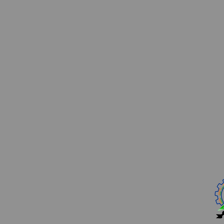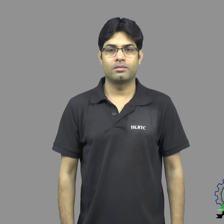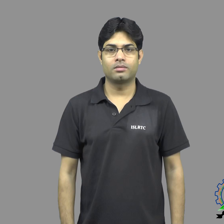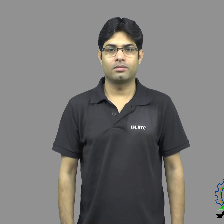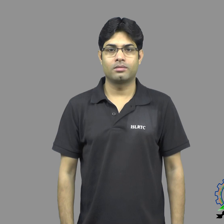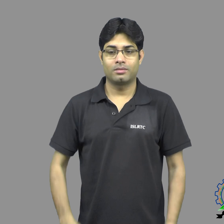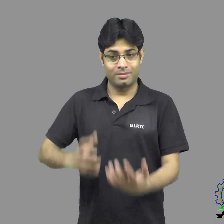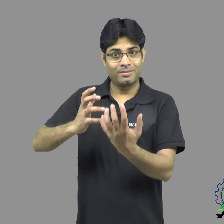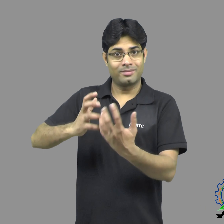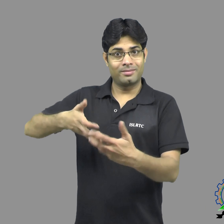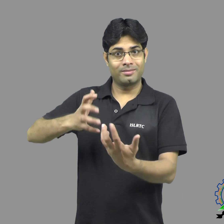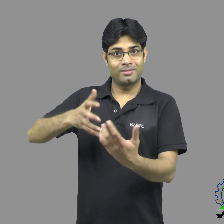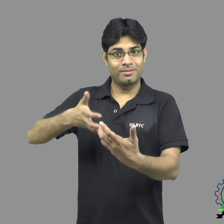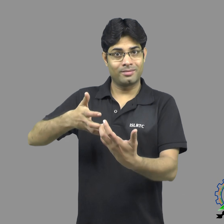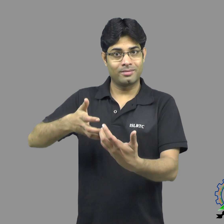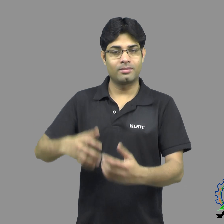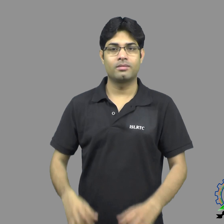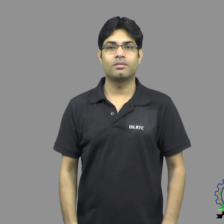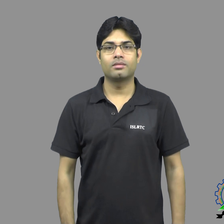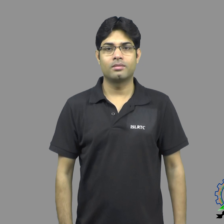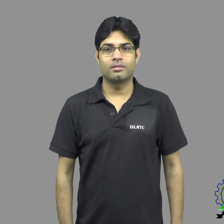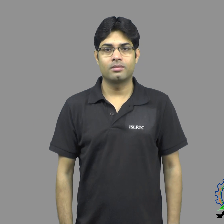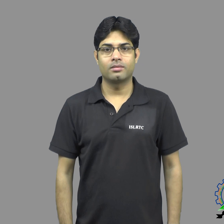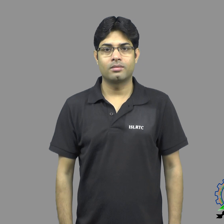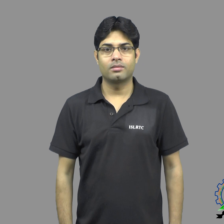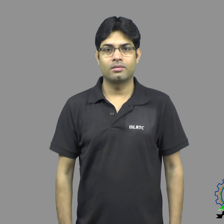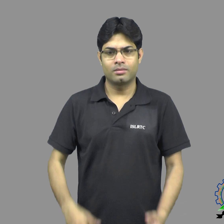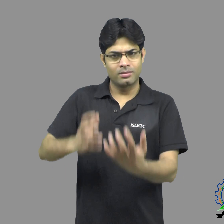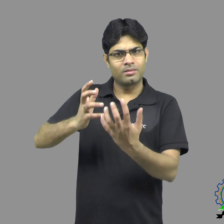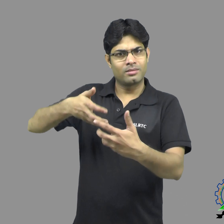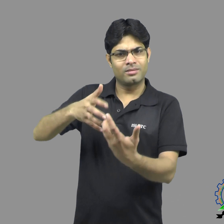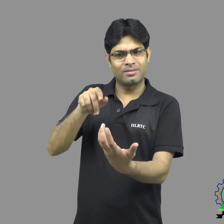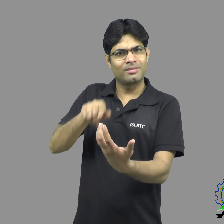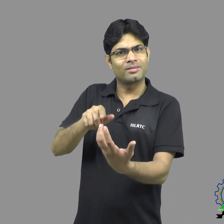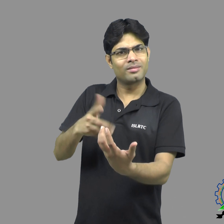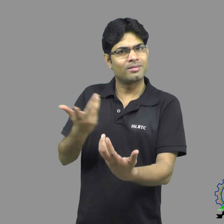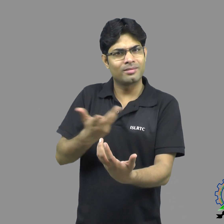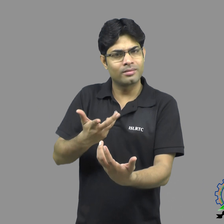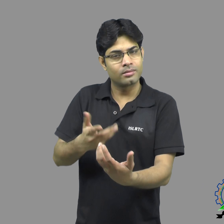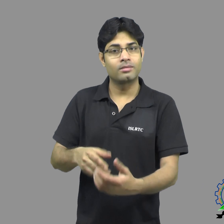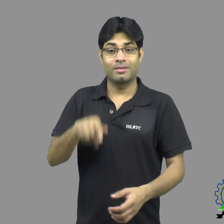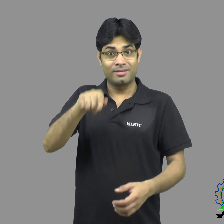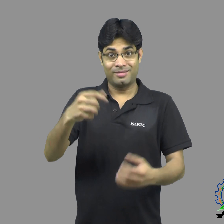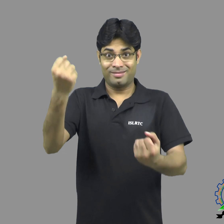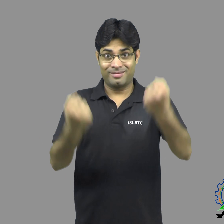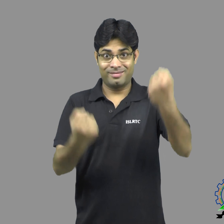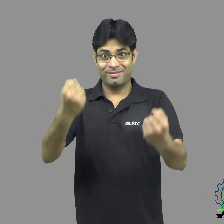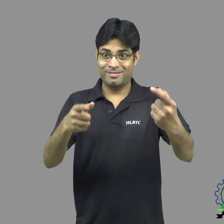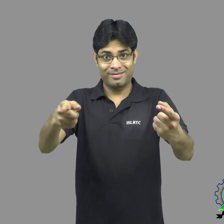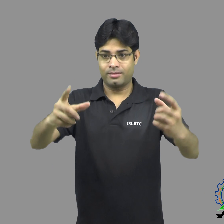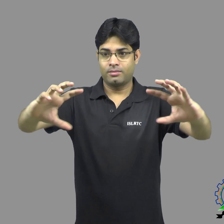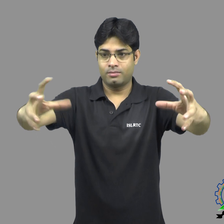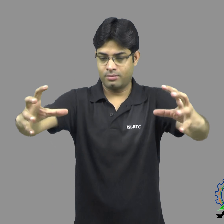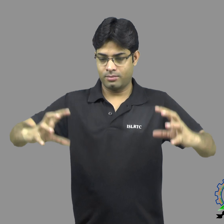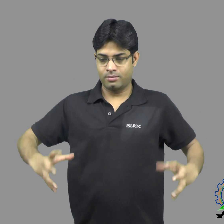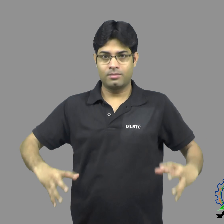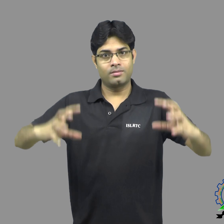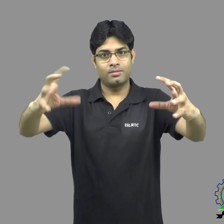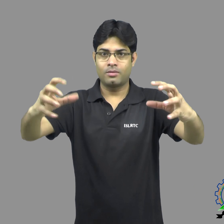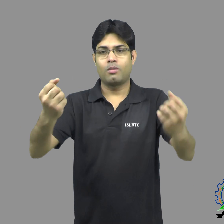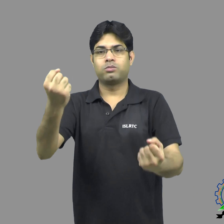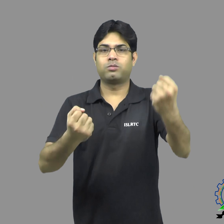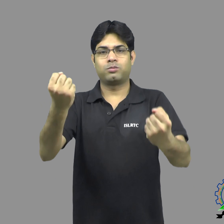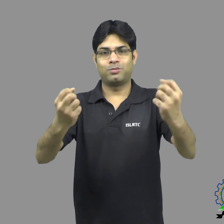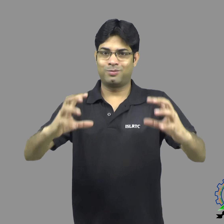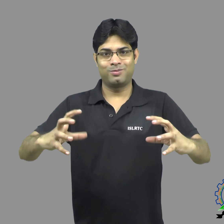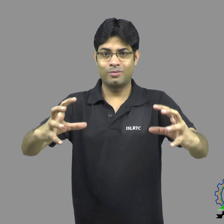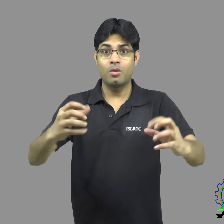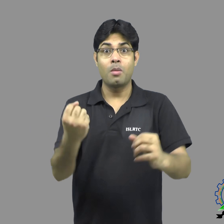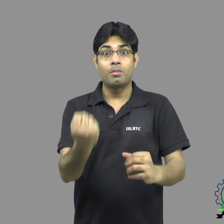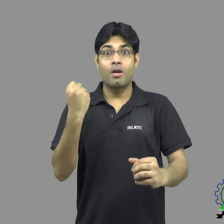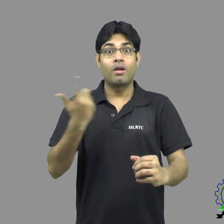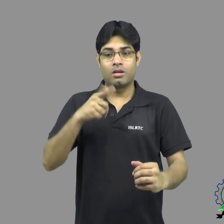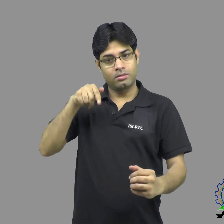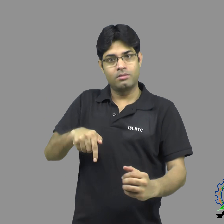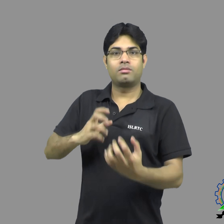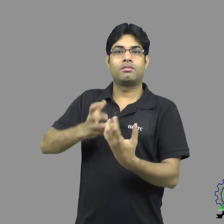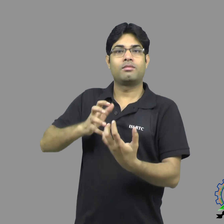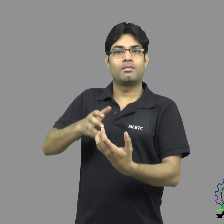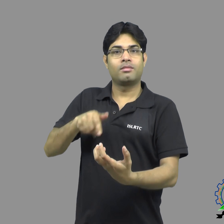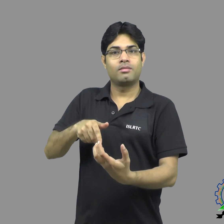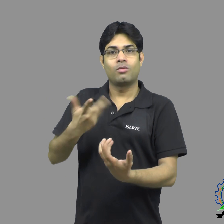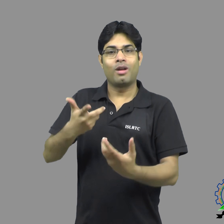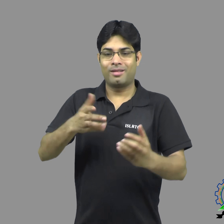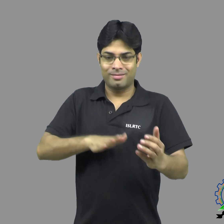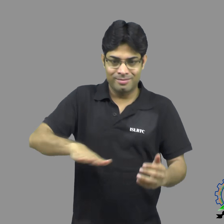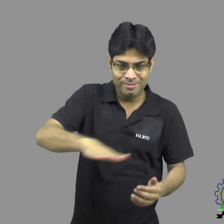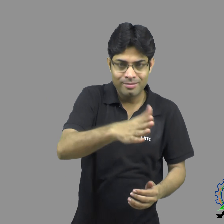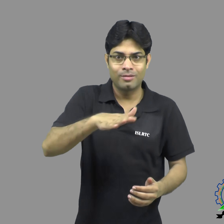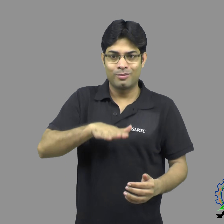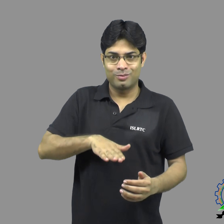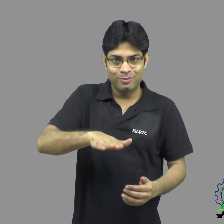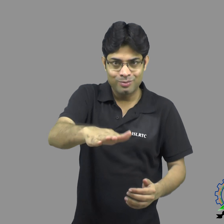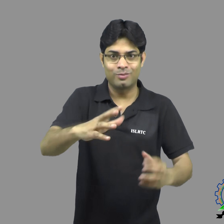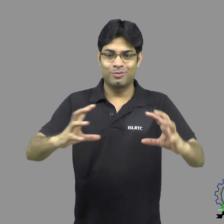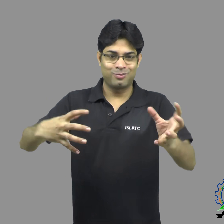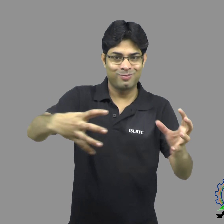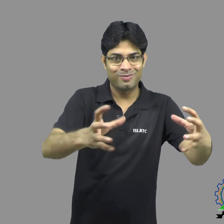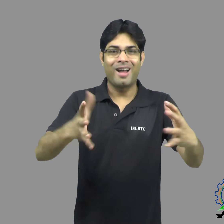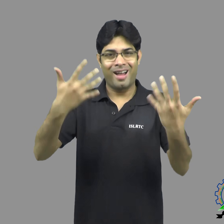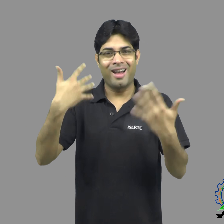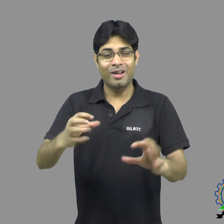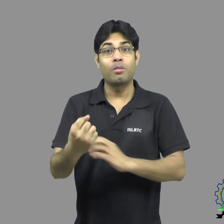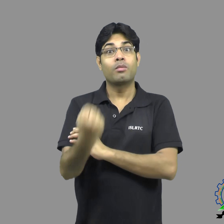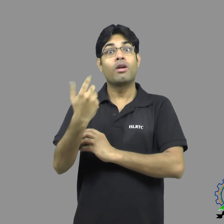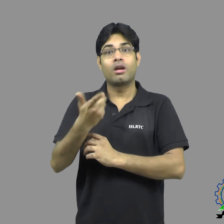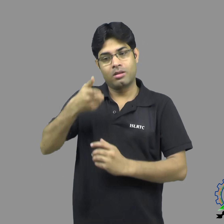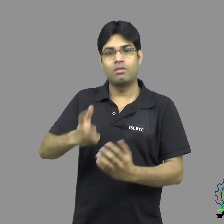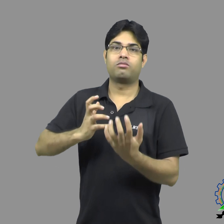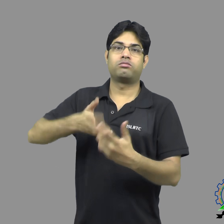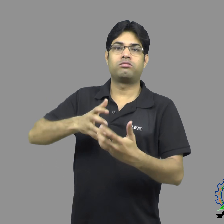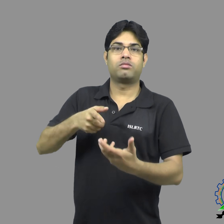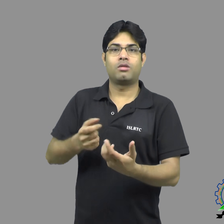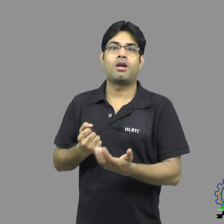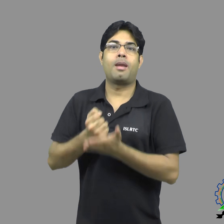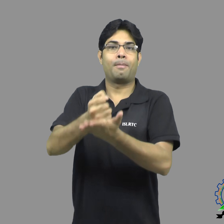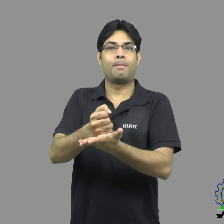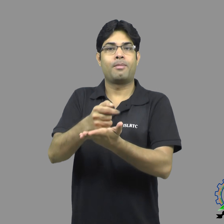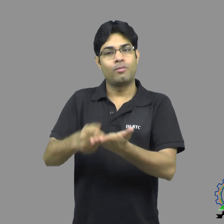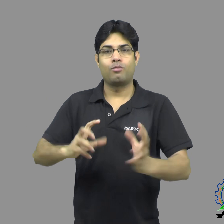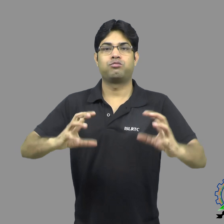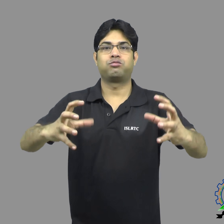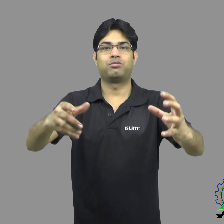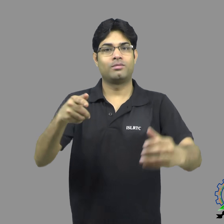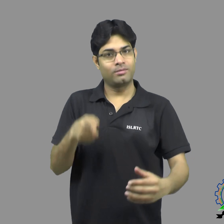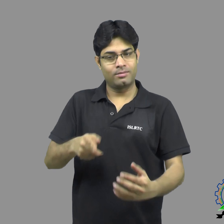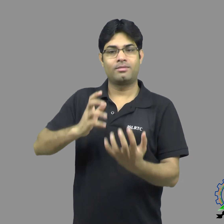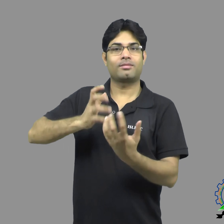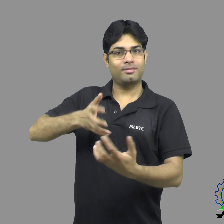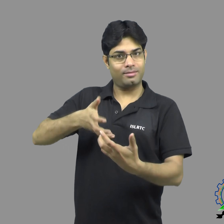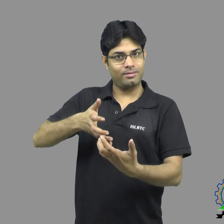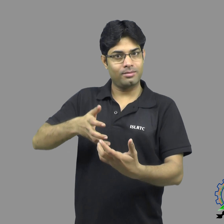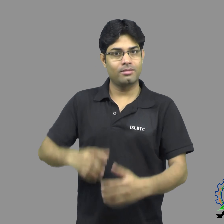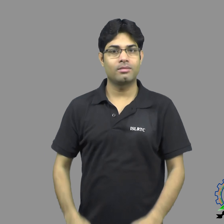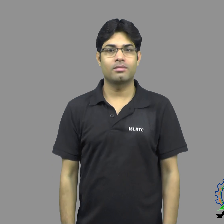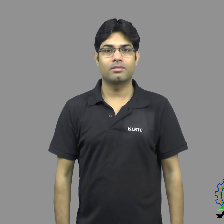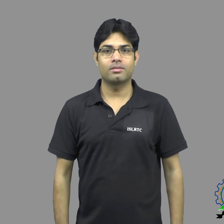Bevel Gear